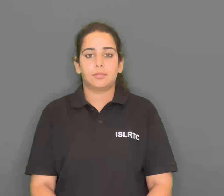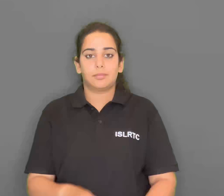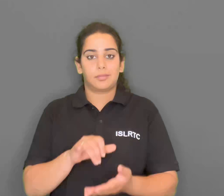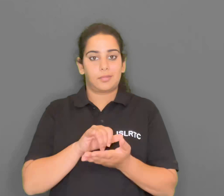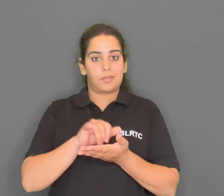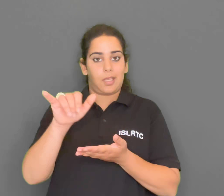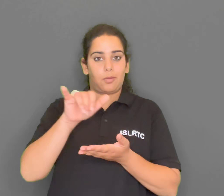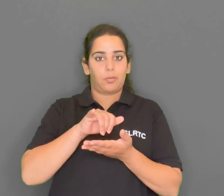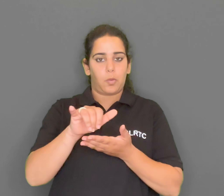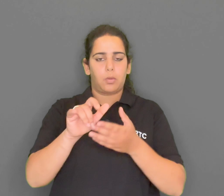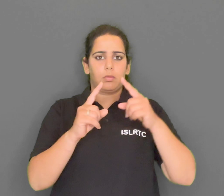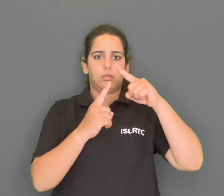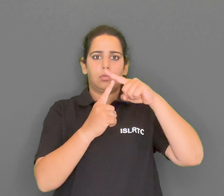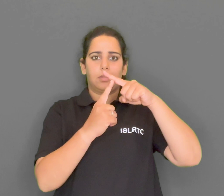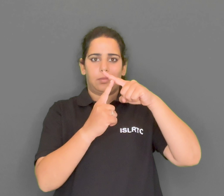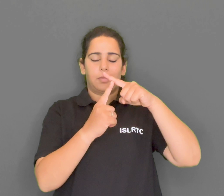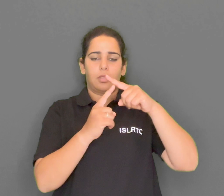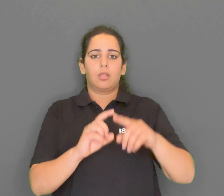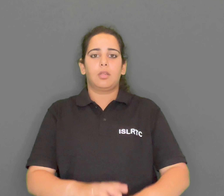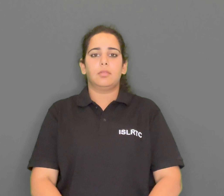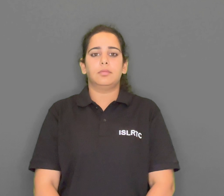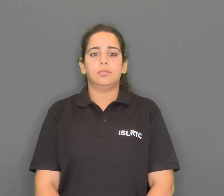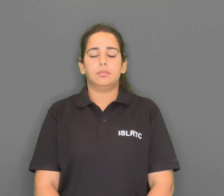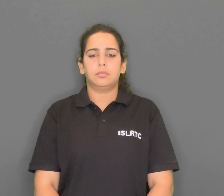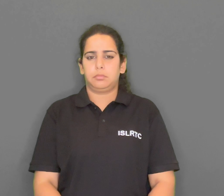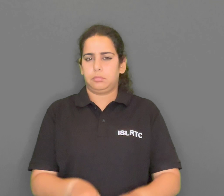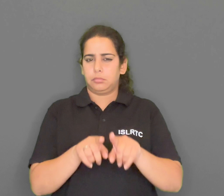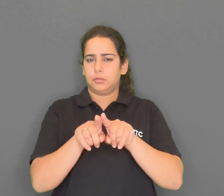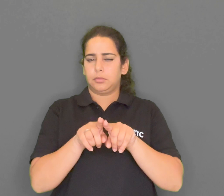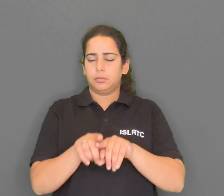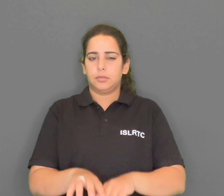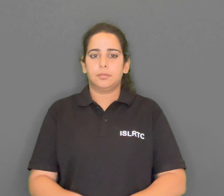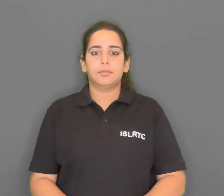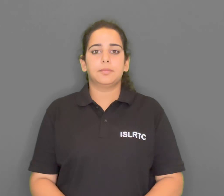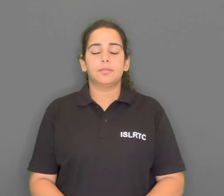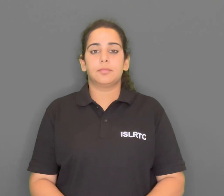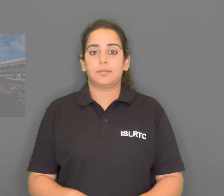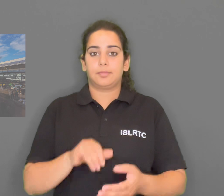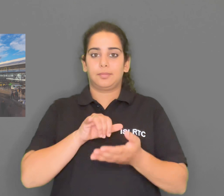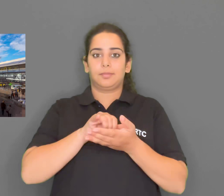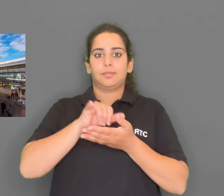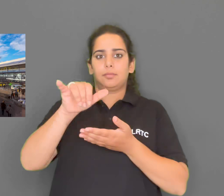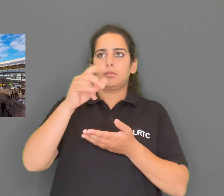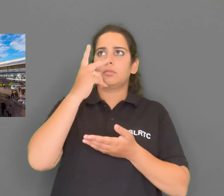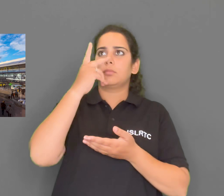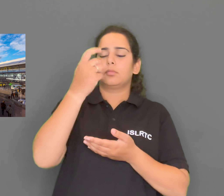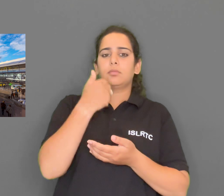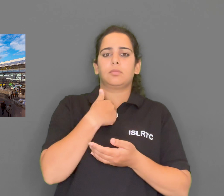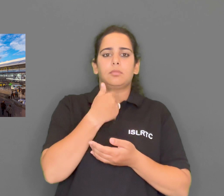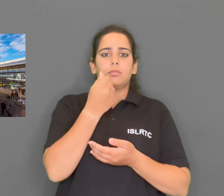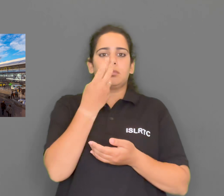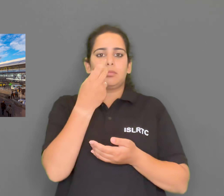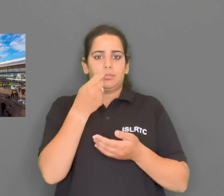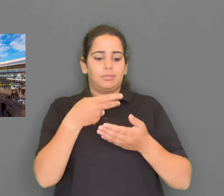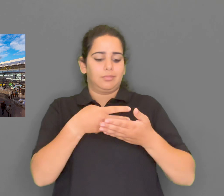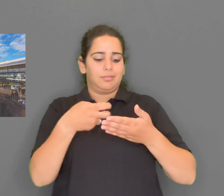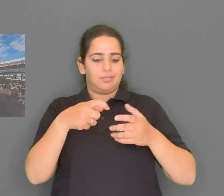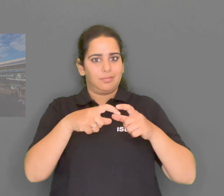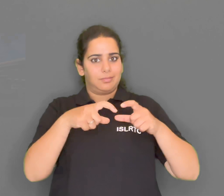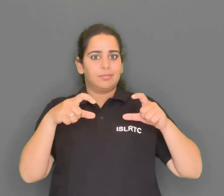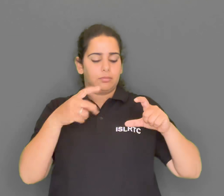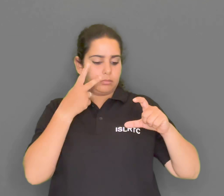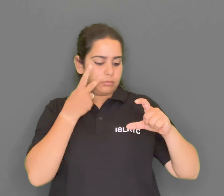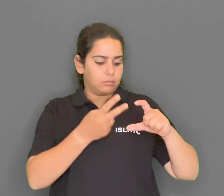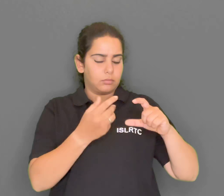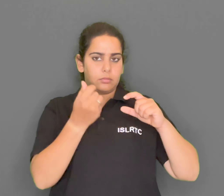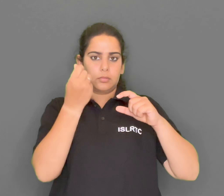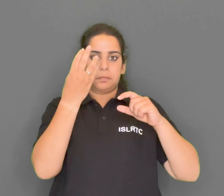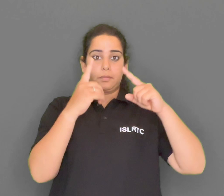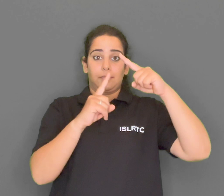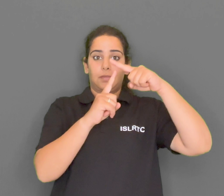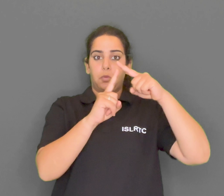Terminal Situated at or forming the end or extremity of airport